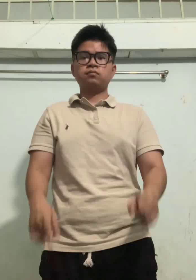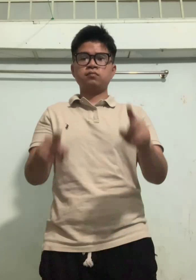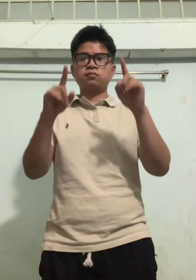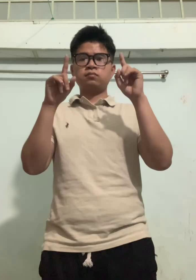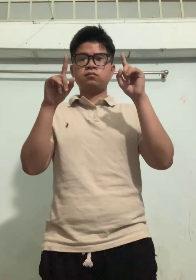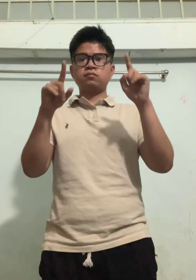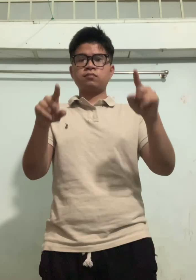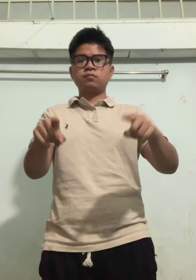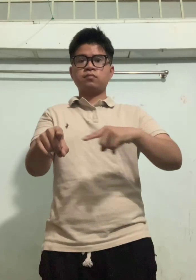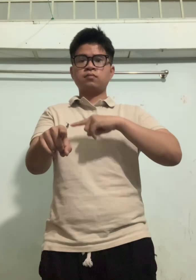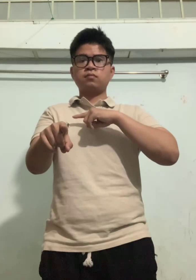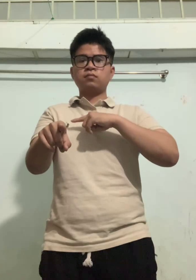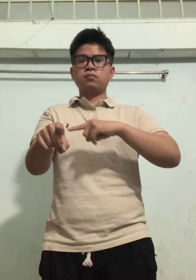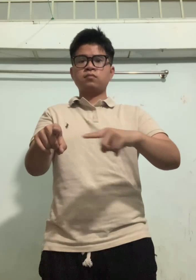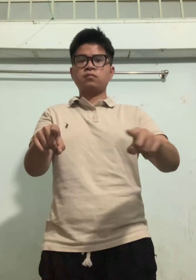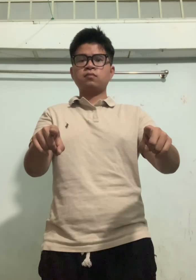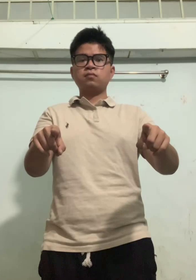phut